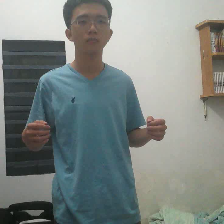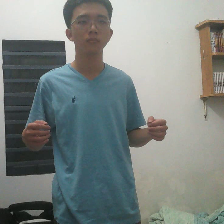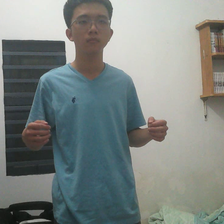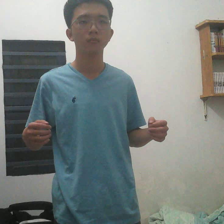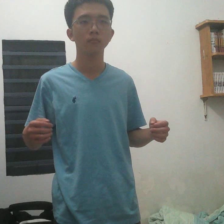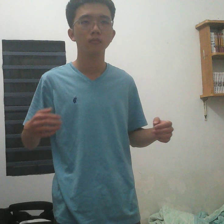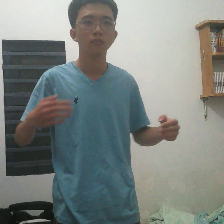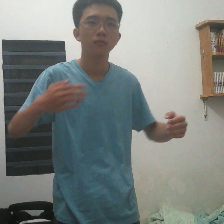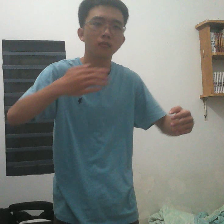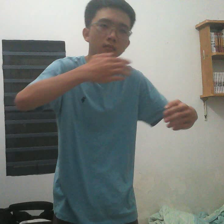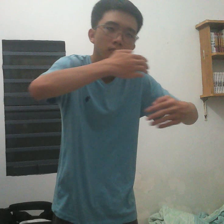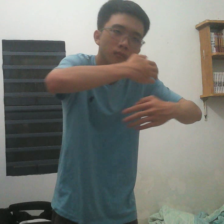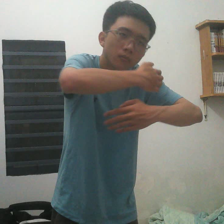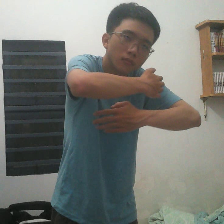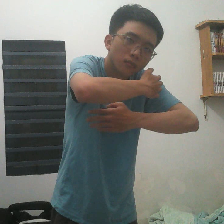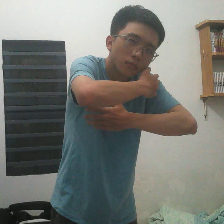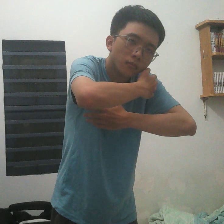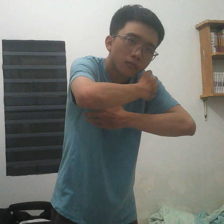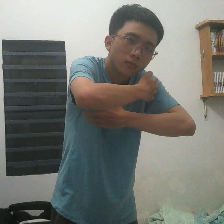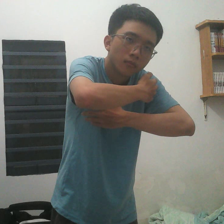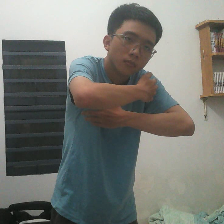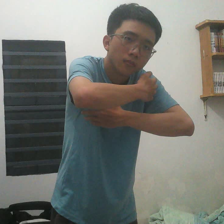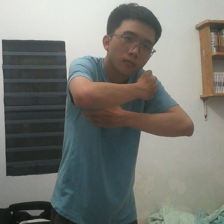om